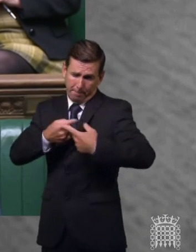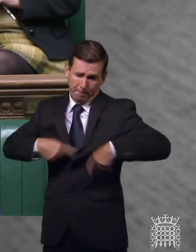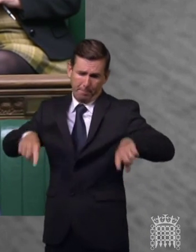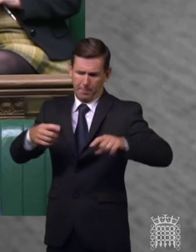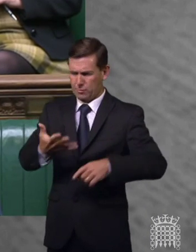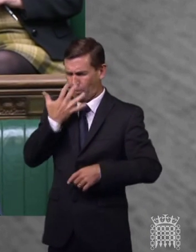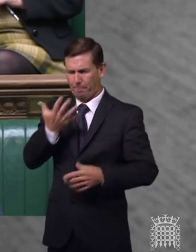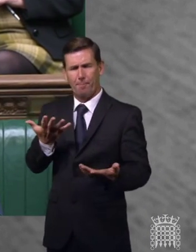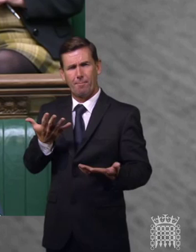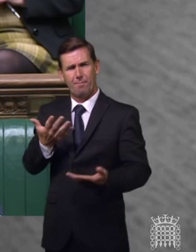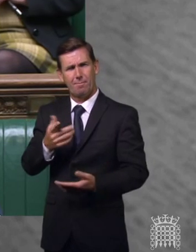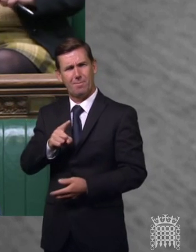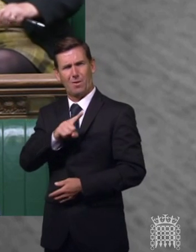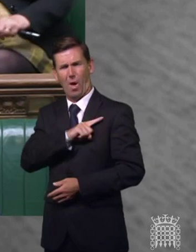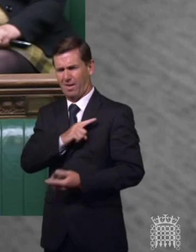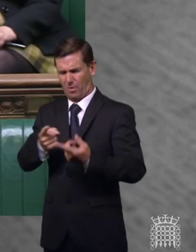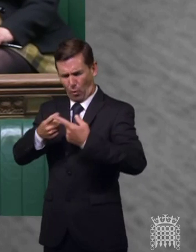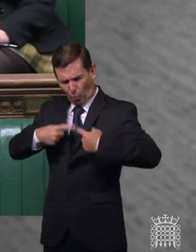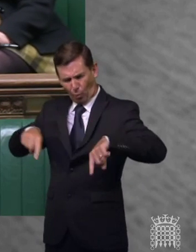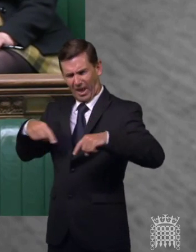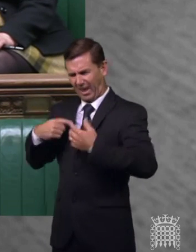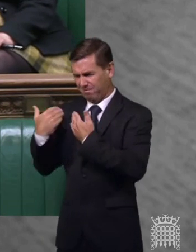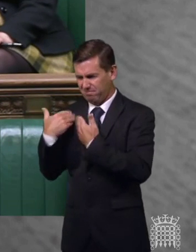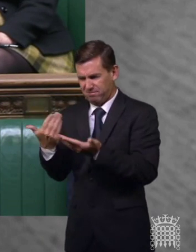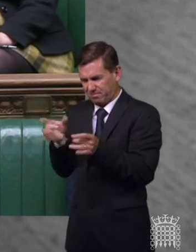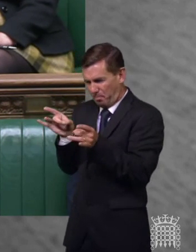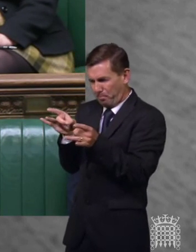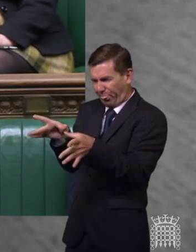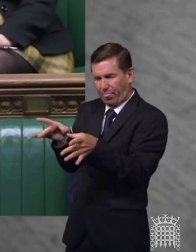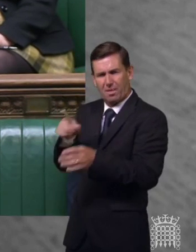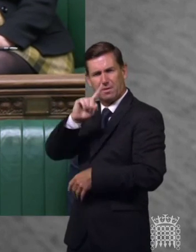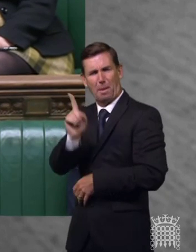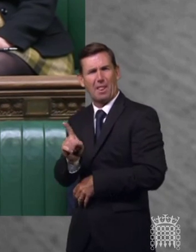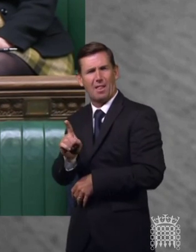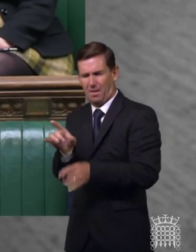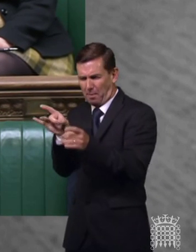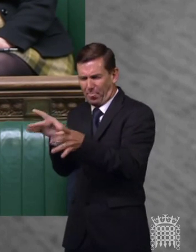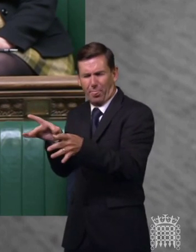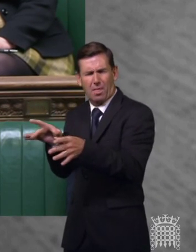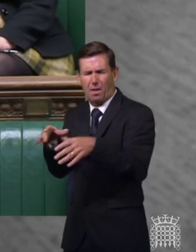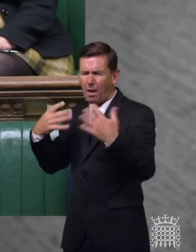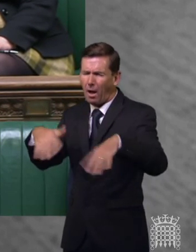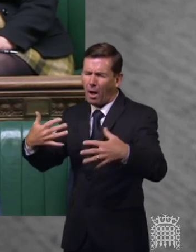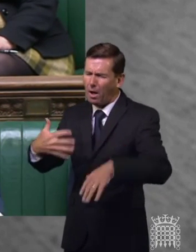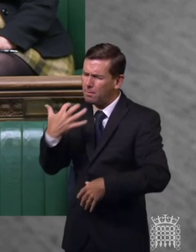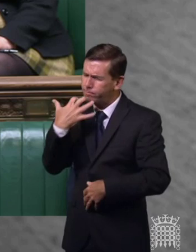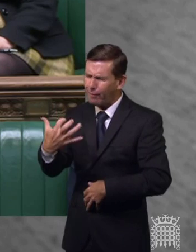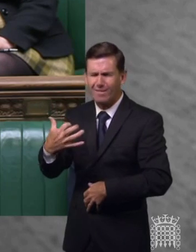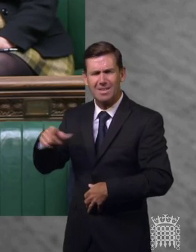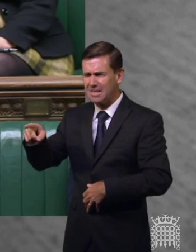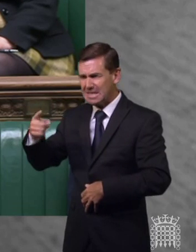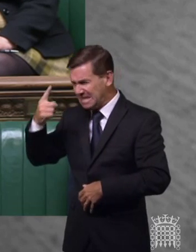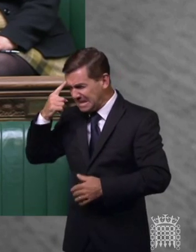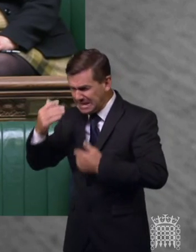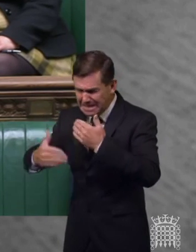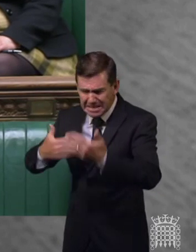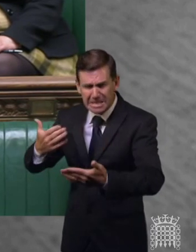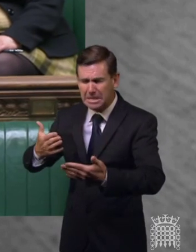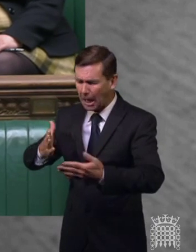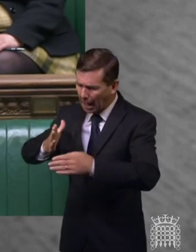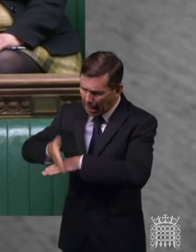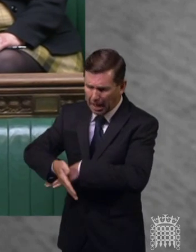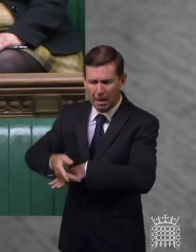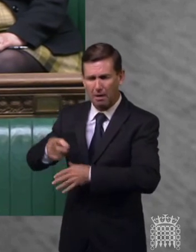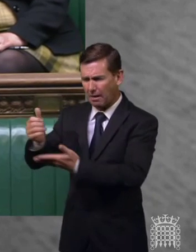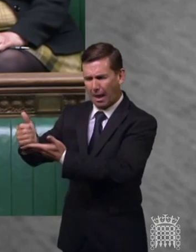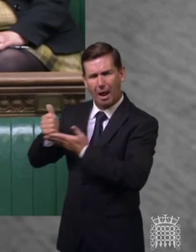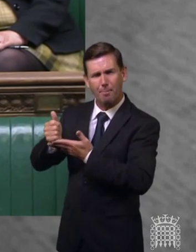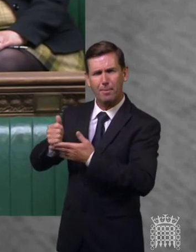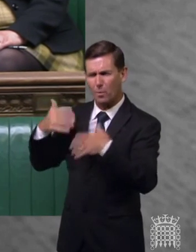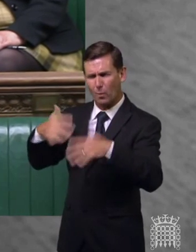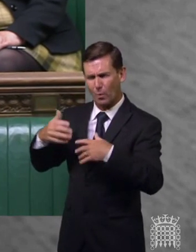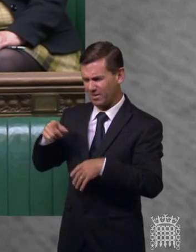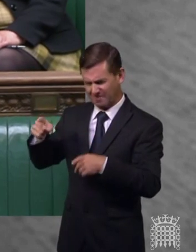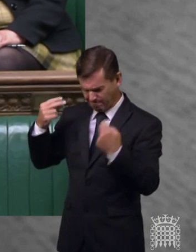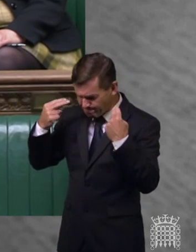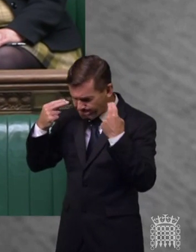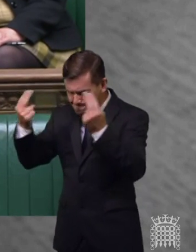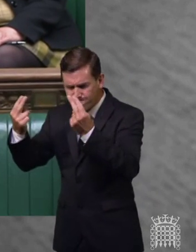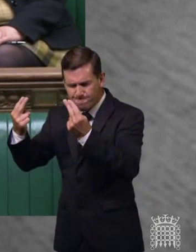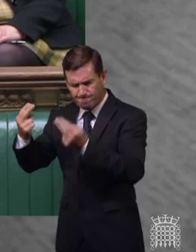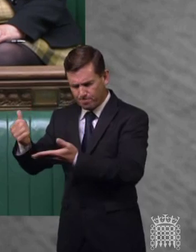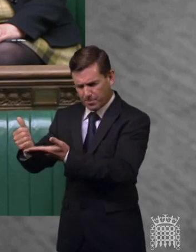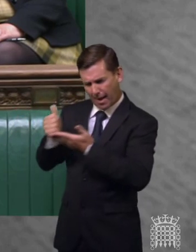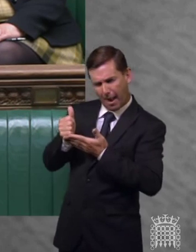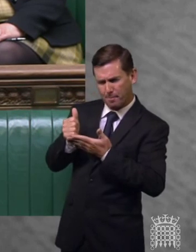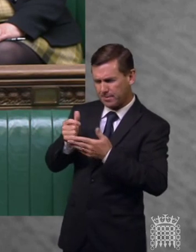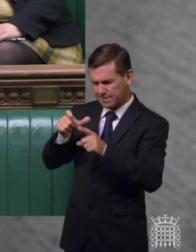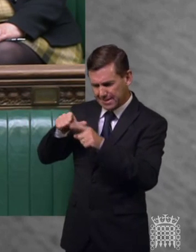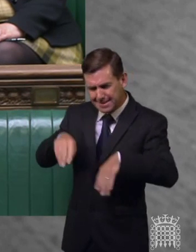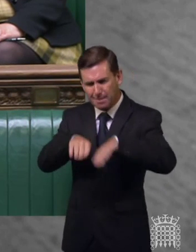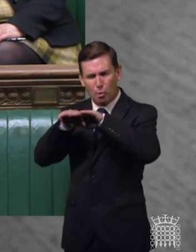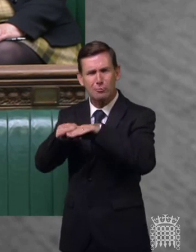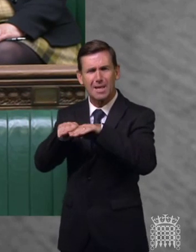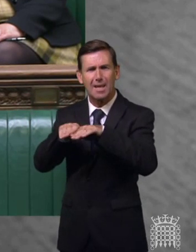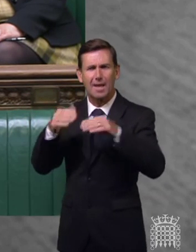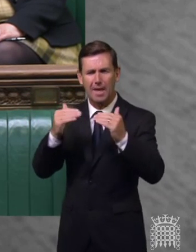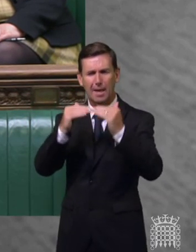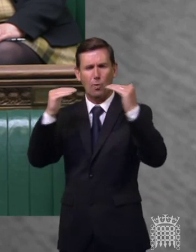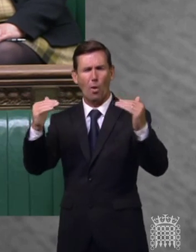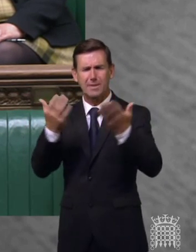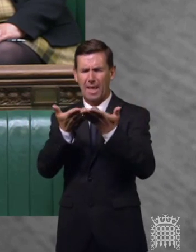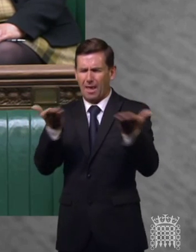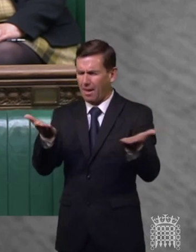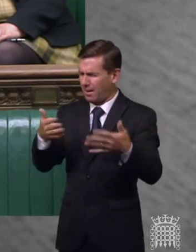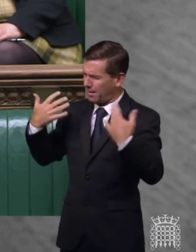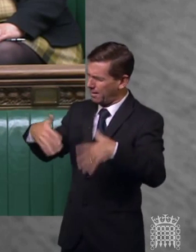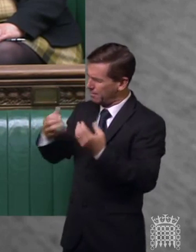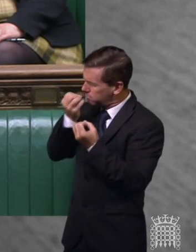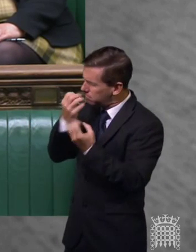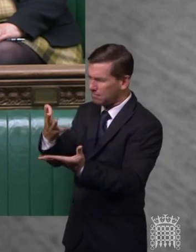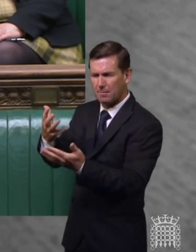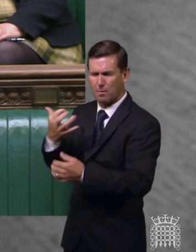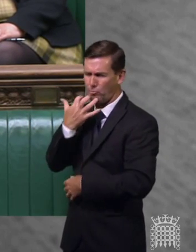What does our abandonment of the Afghan people say to those brave people around the world living under regimes that pay scant regard to human rights but resisting those regimes in pursuit of democracy, equality and individual freedom?